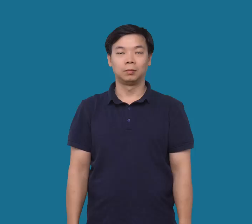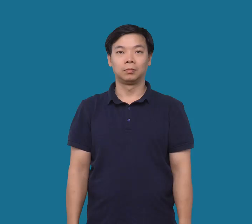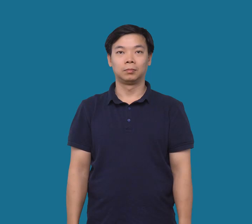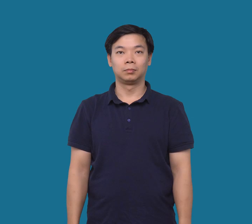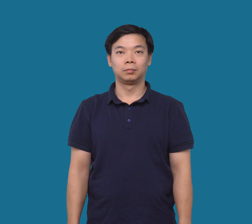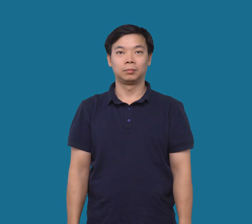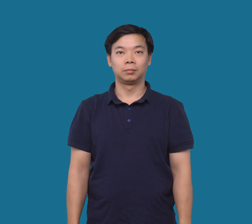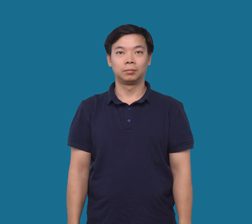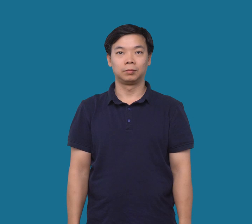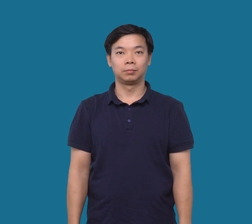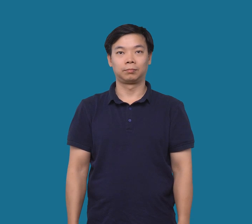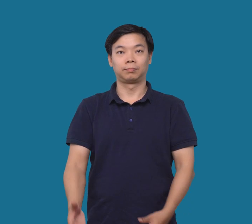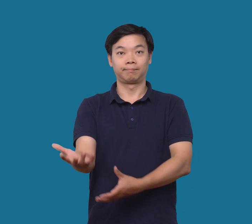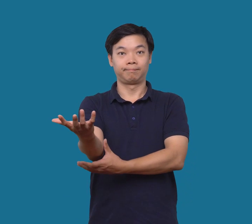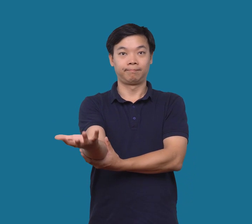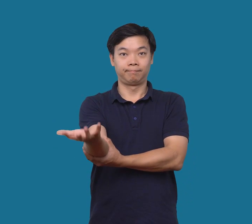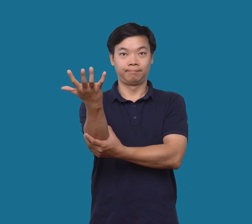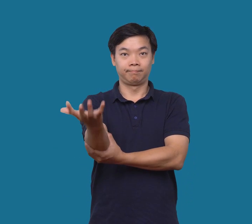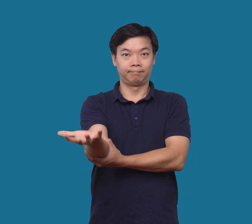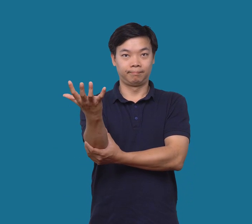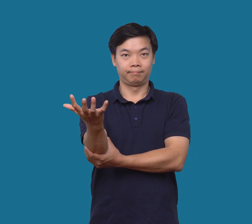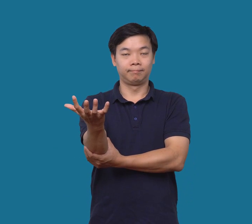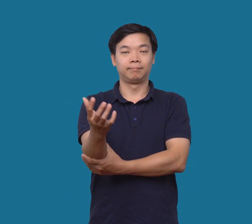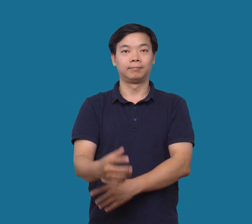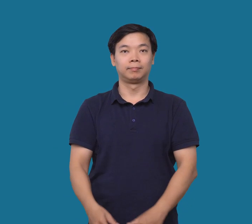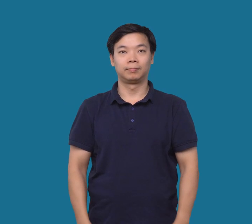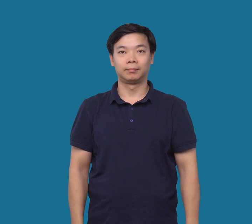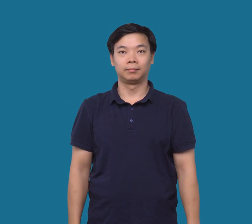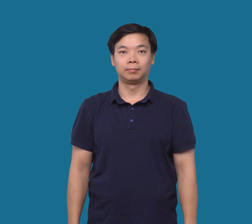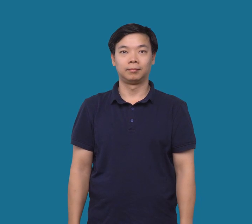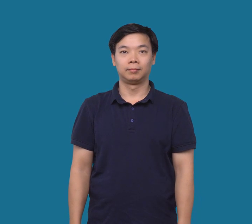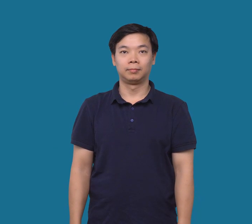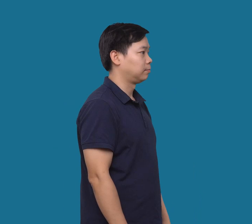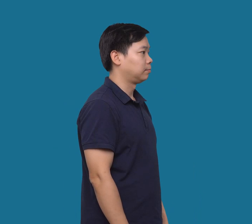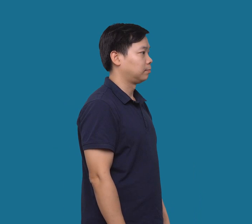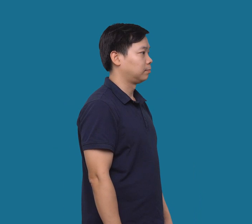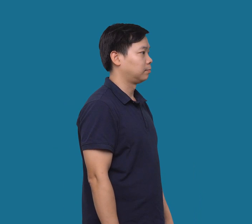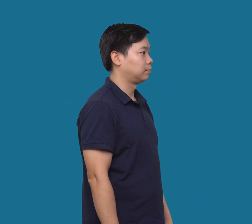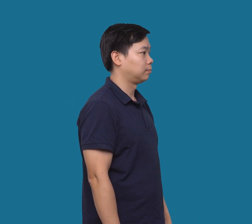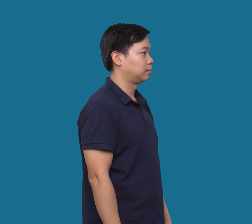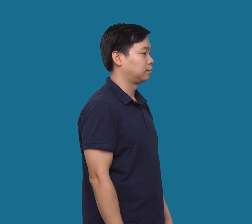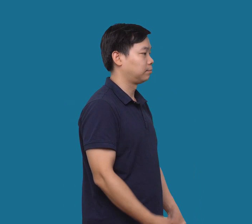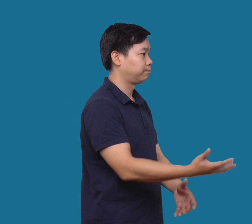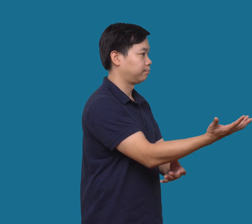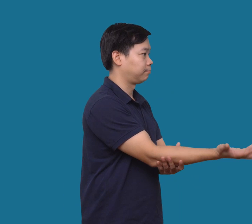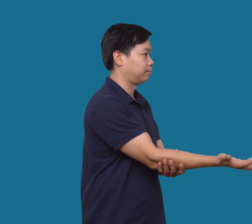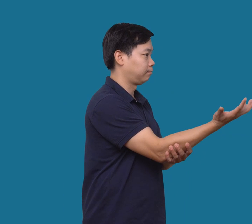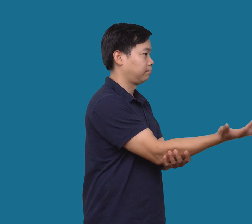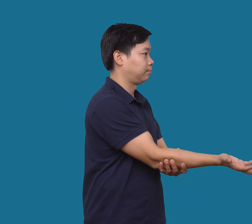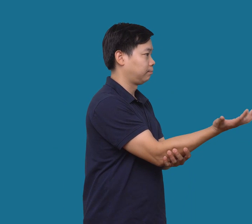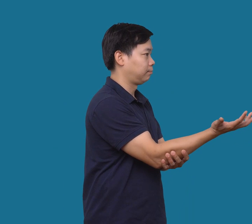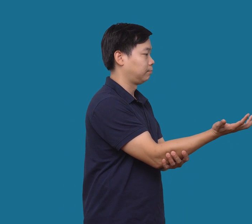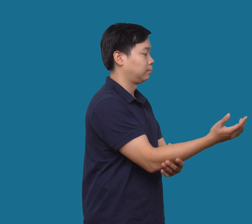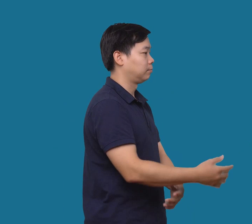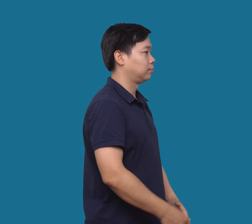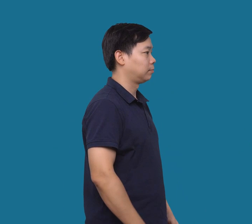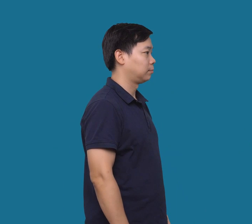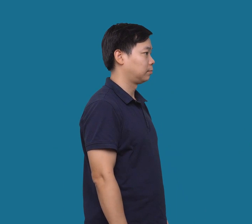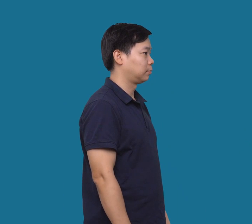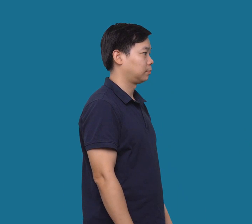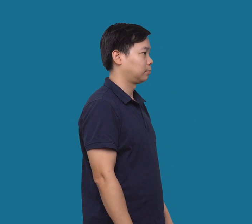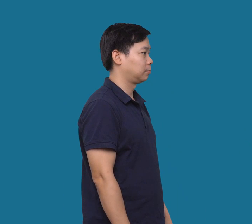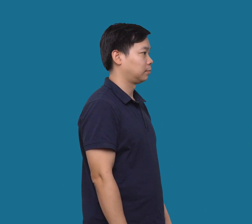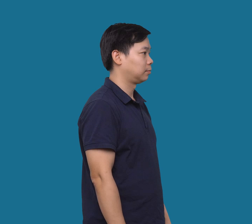chảo